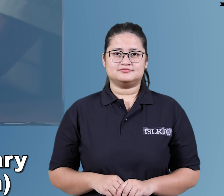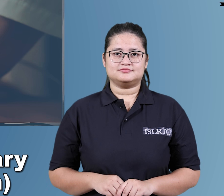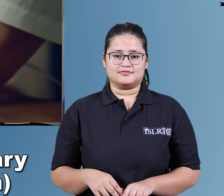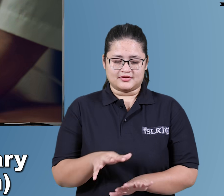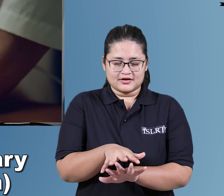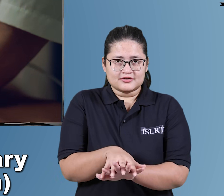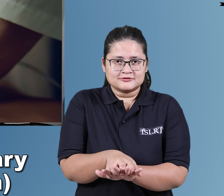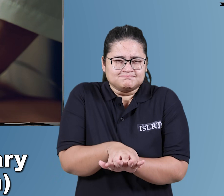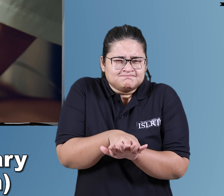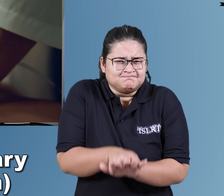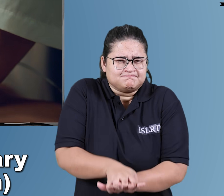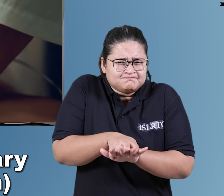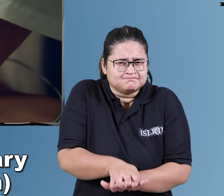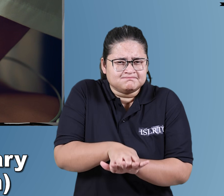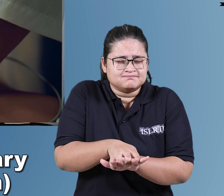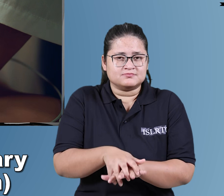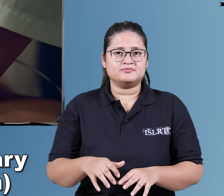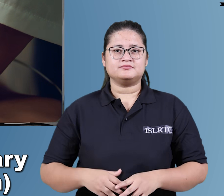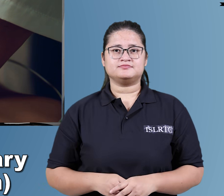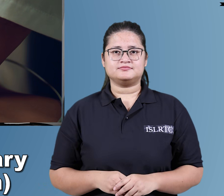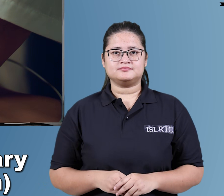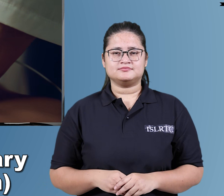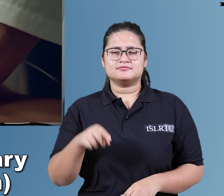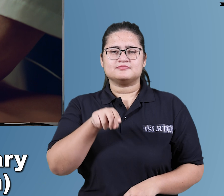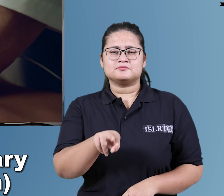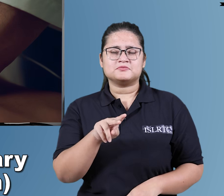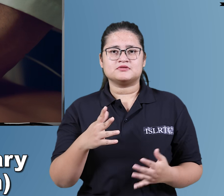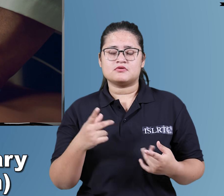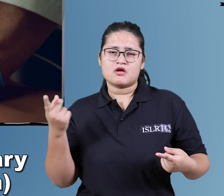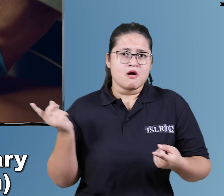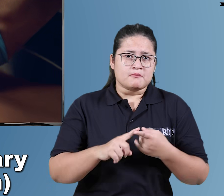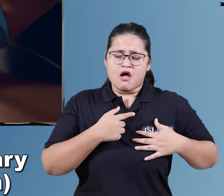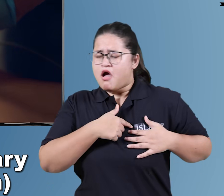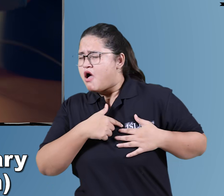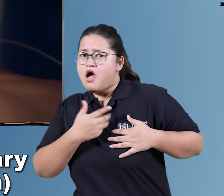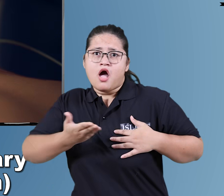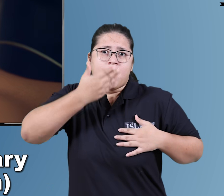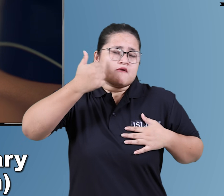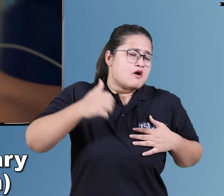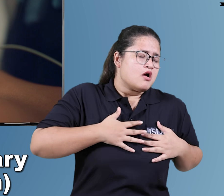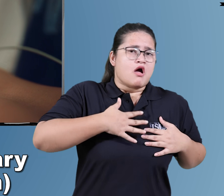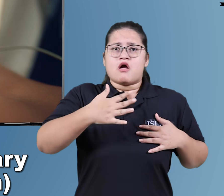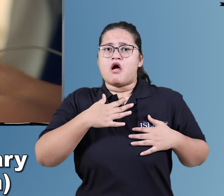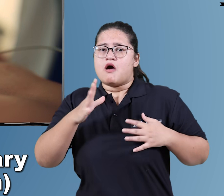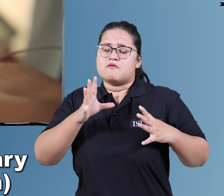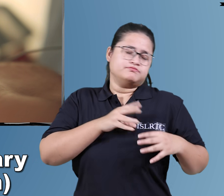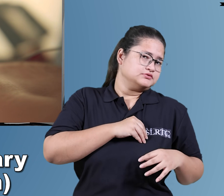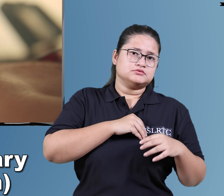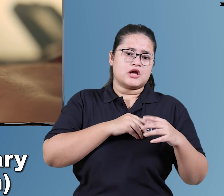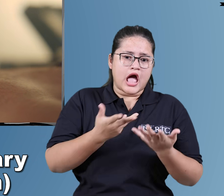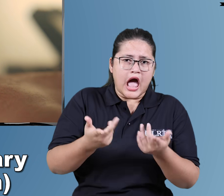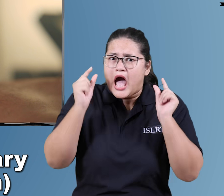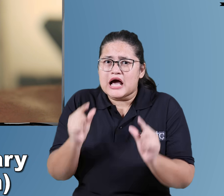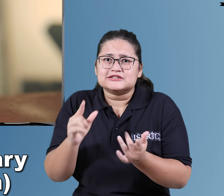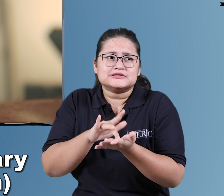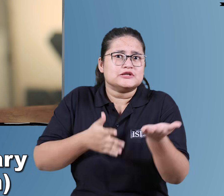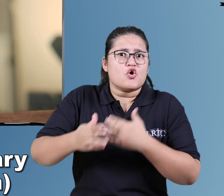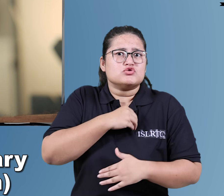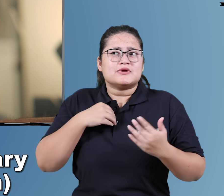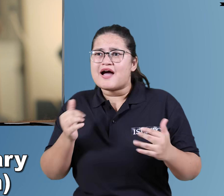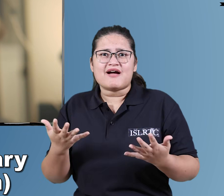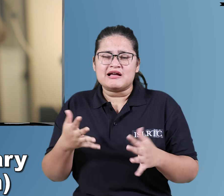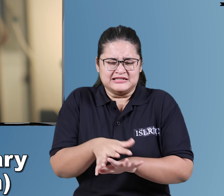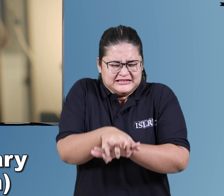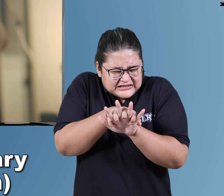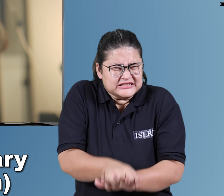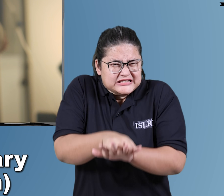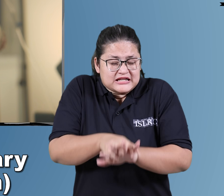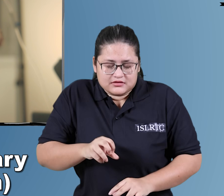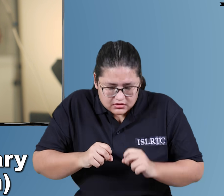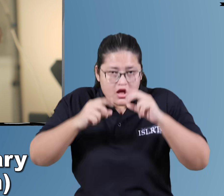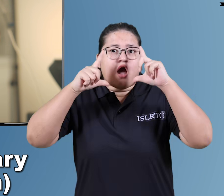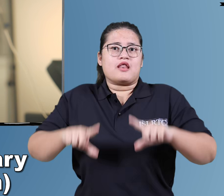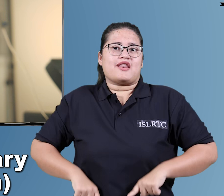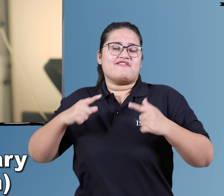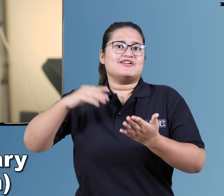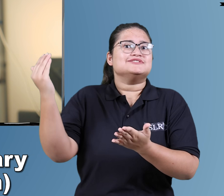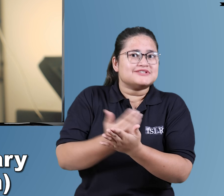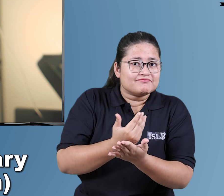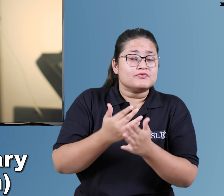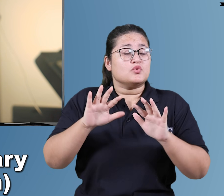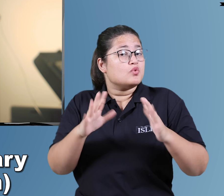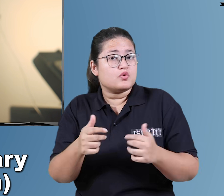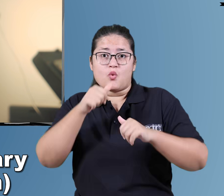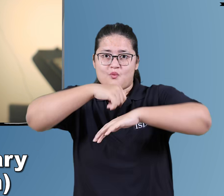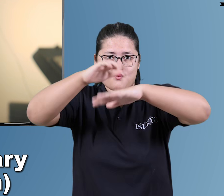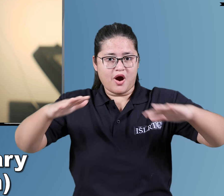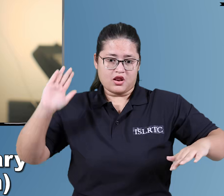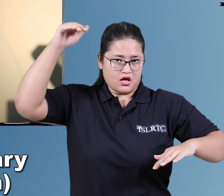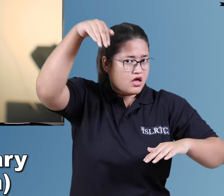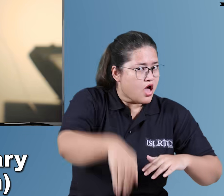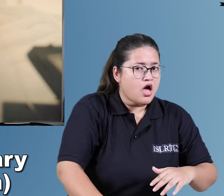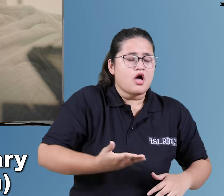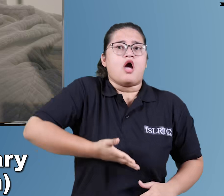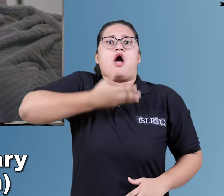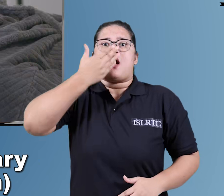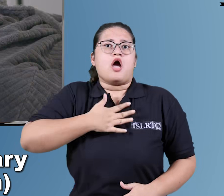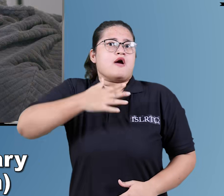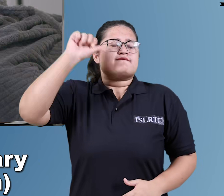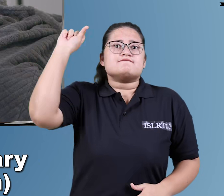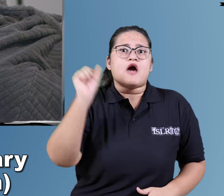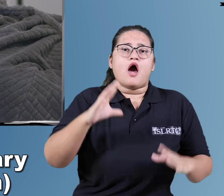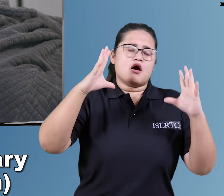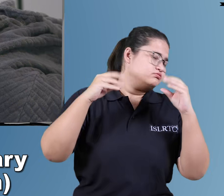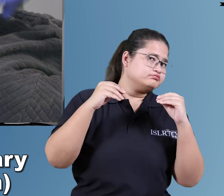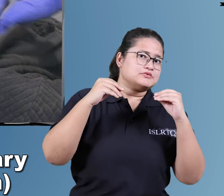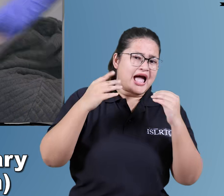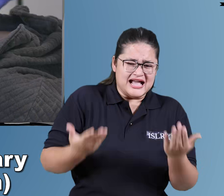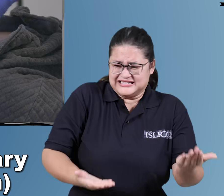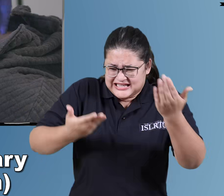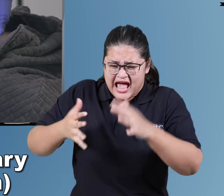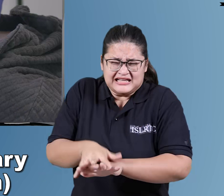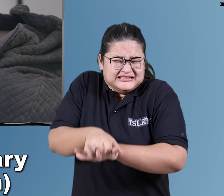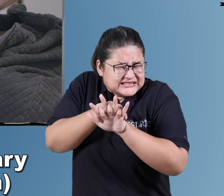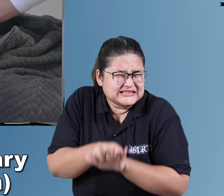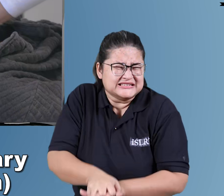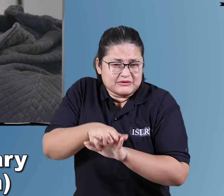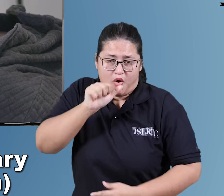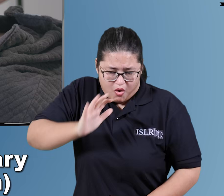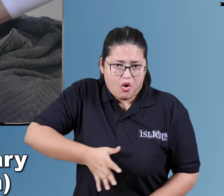CPR (cardiopulmonary resuscitation) (CPR) is an emergency treatment that is done when someone's breathing or heartbeat has stopped. For example, when someone has a heart attack or nearly drowns, CPR can help save a life.